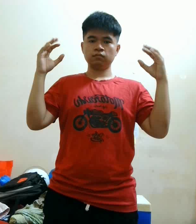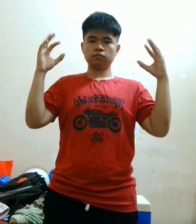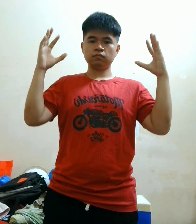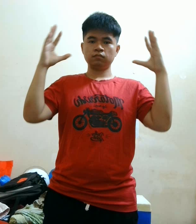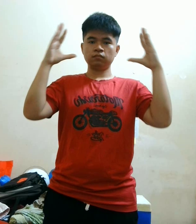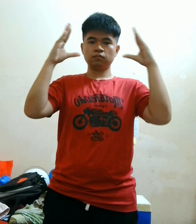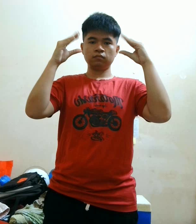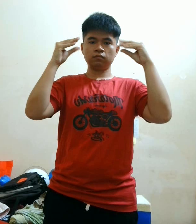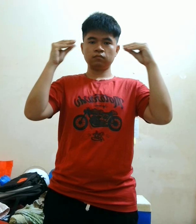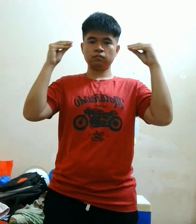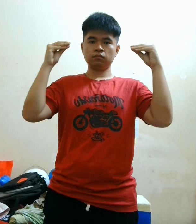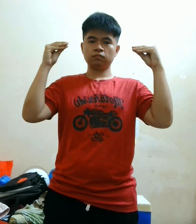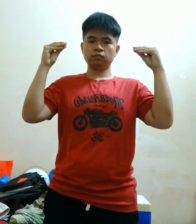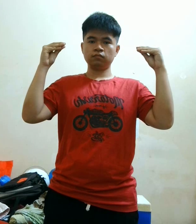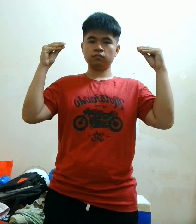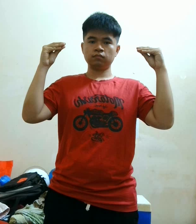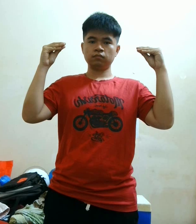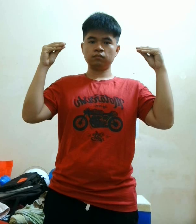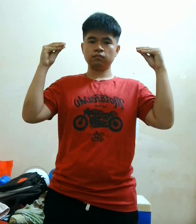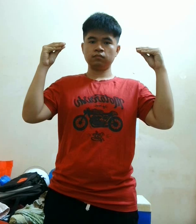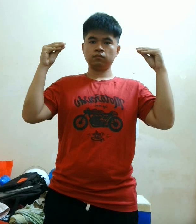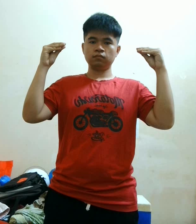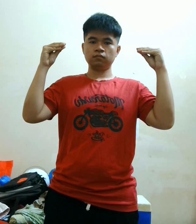buoi toi